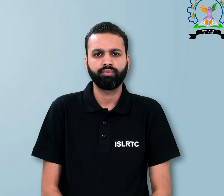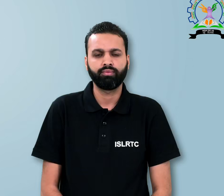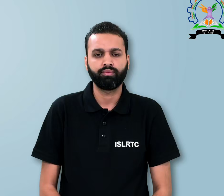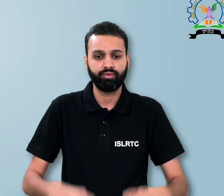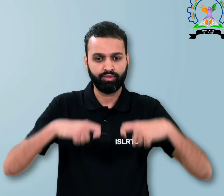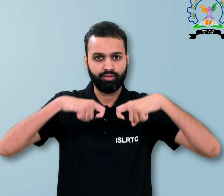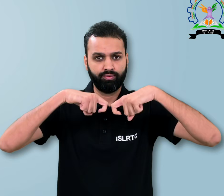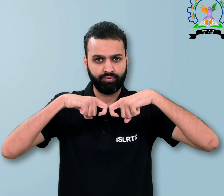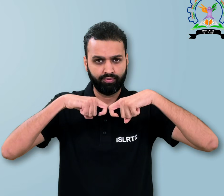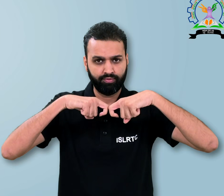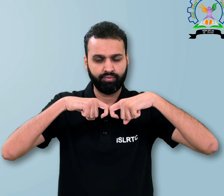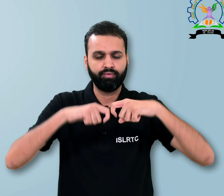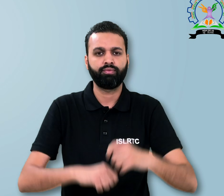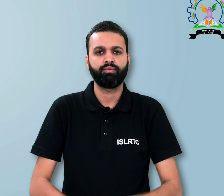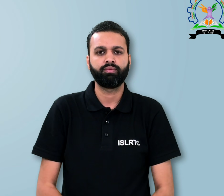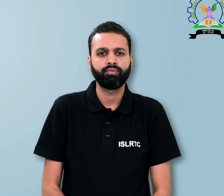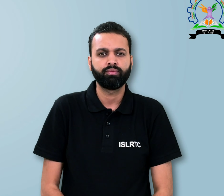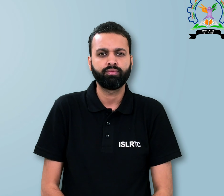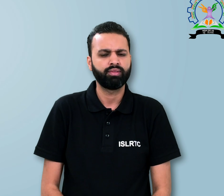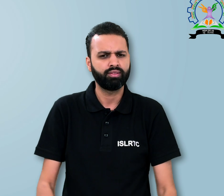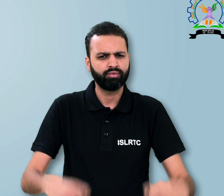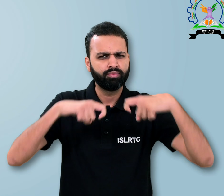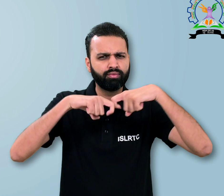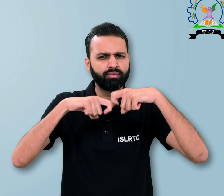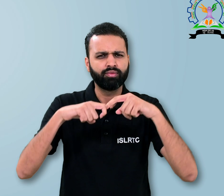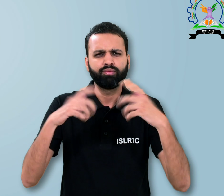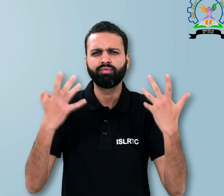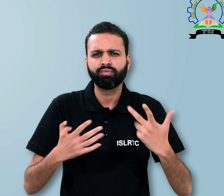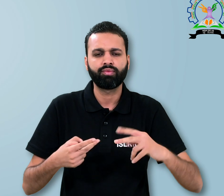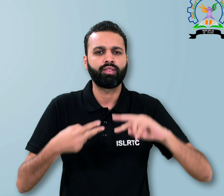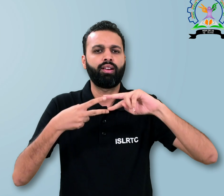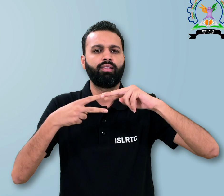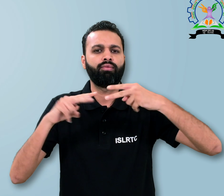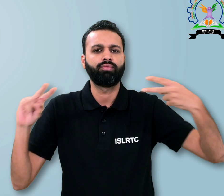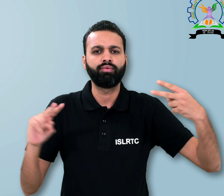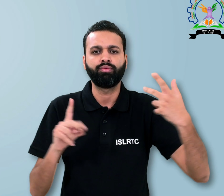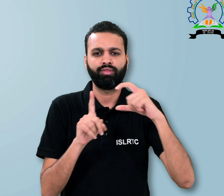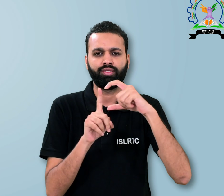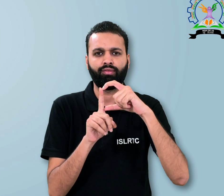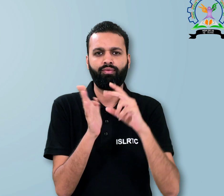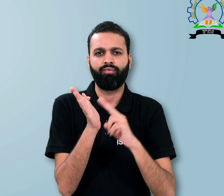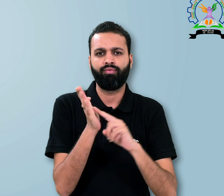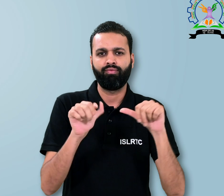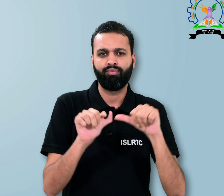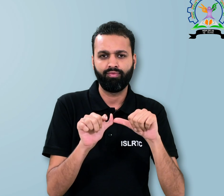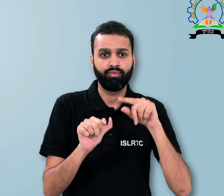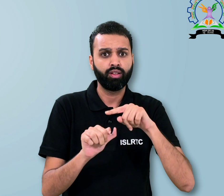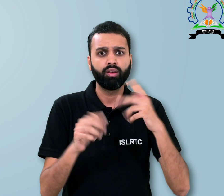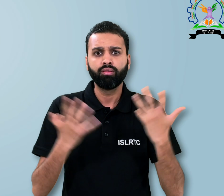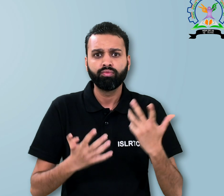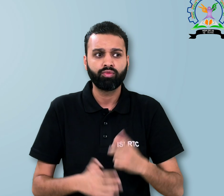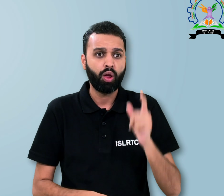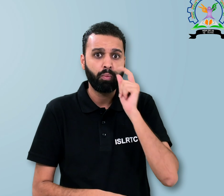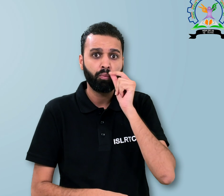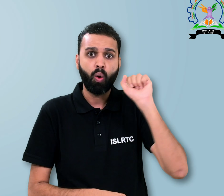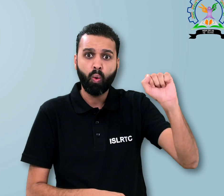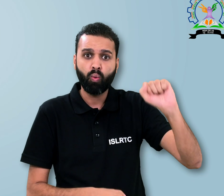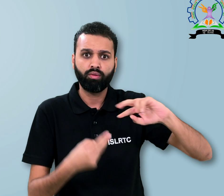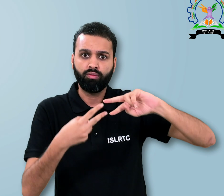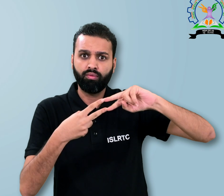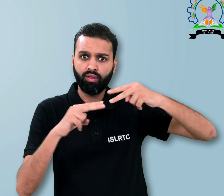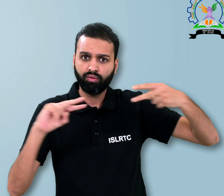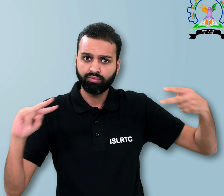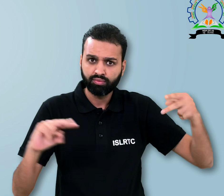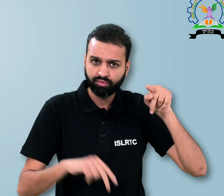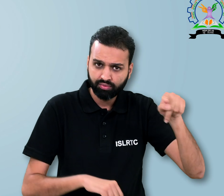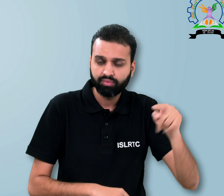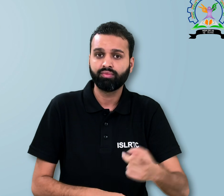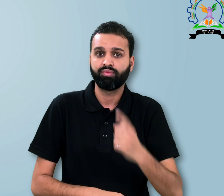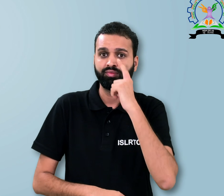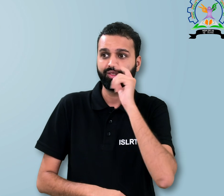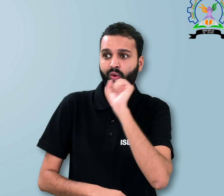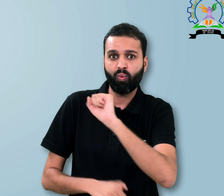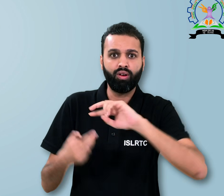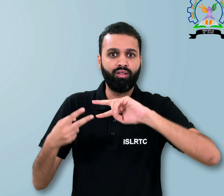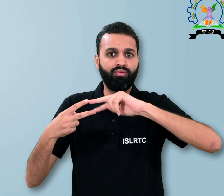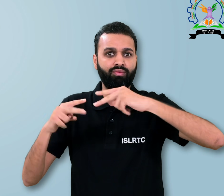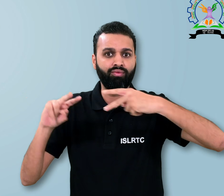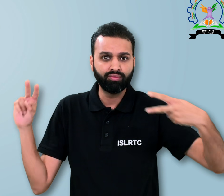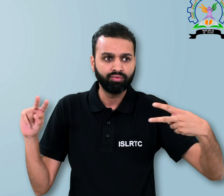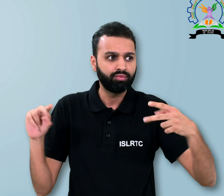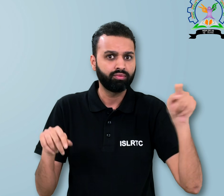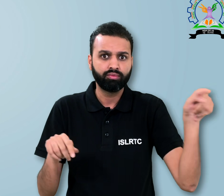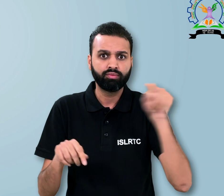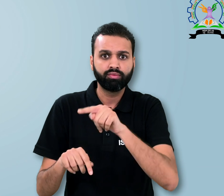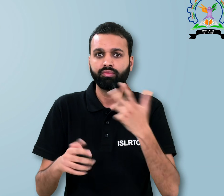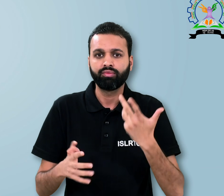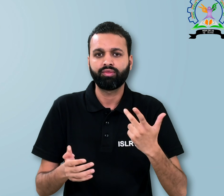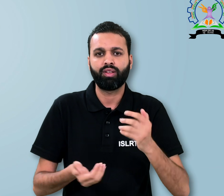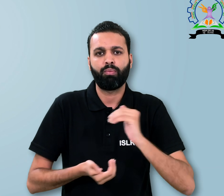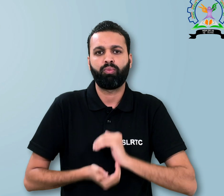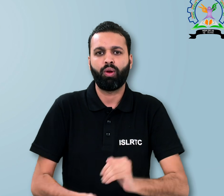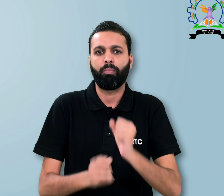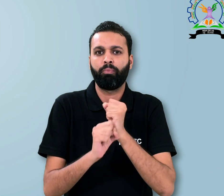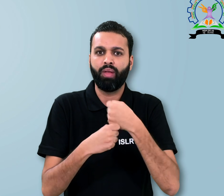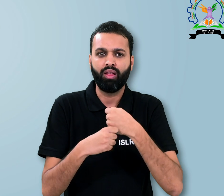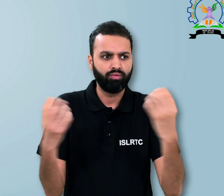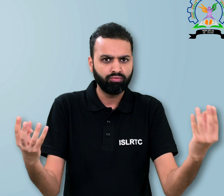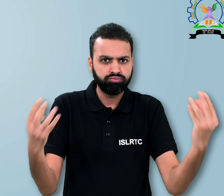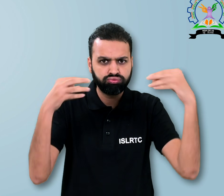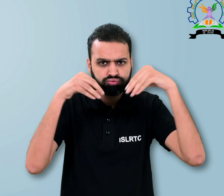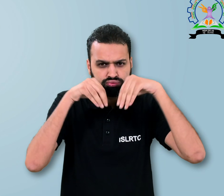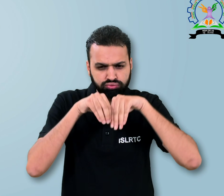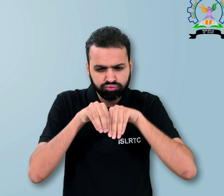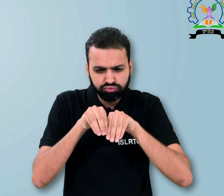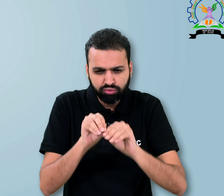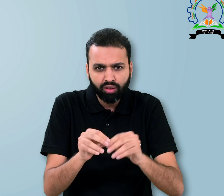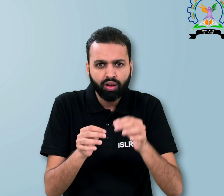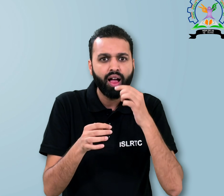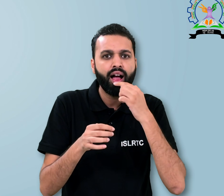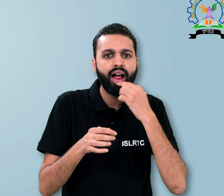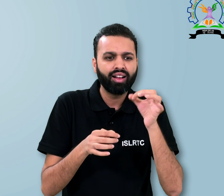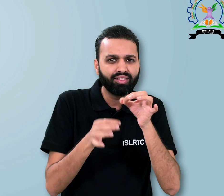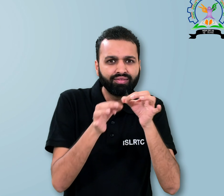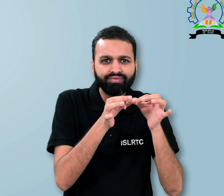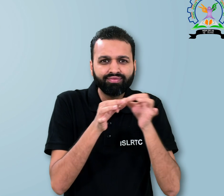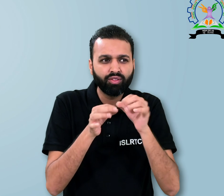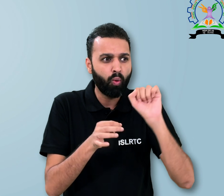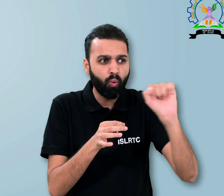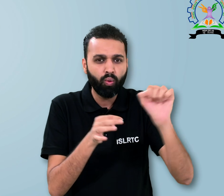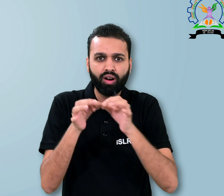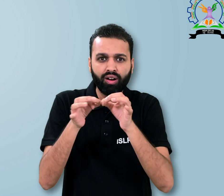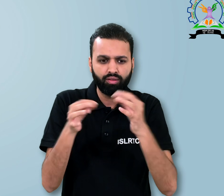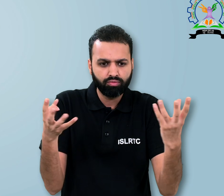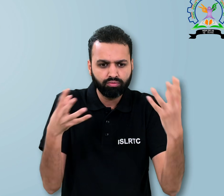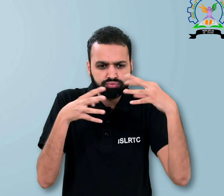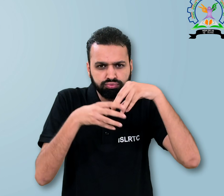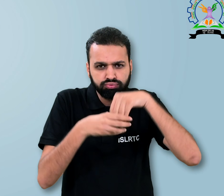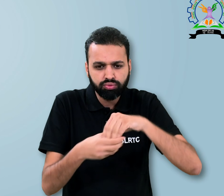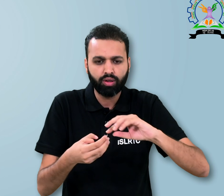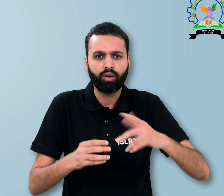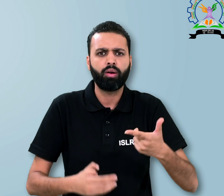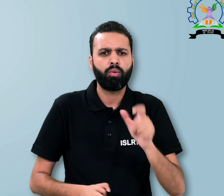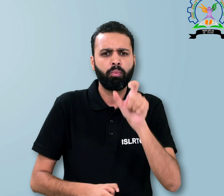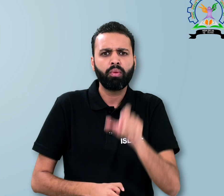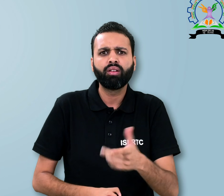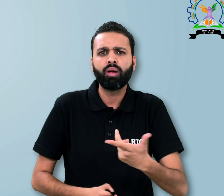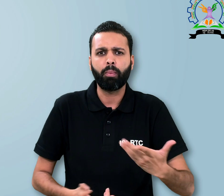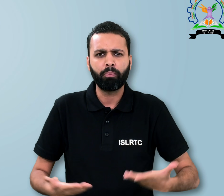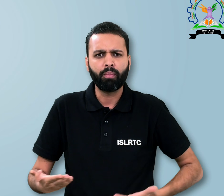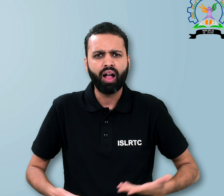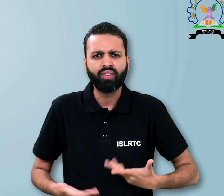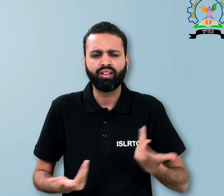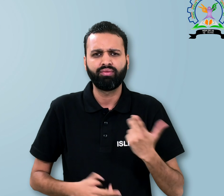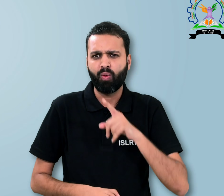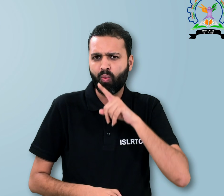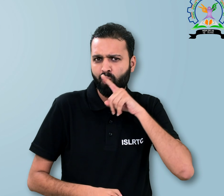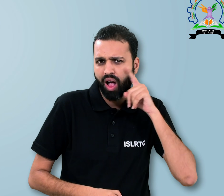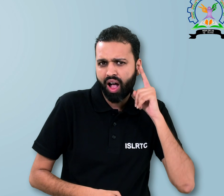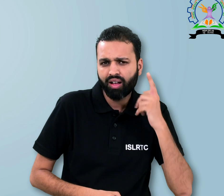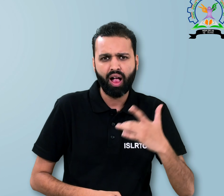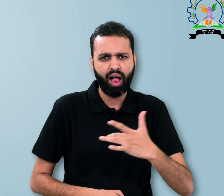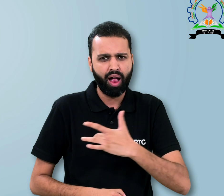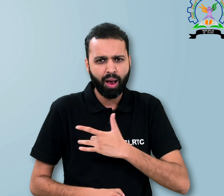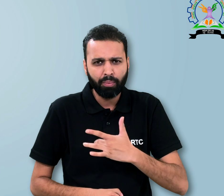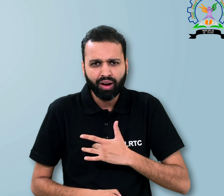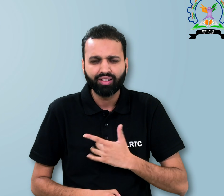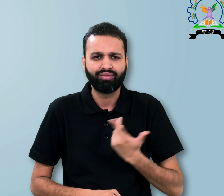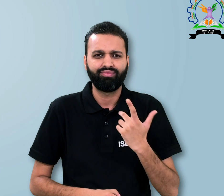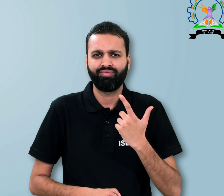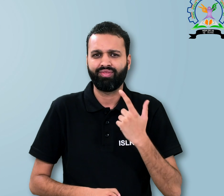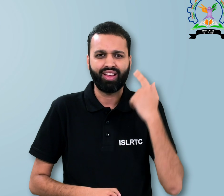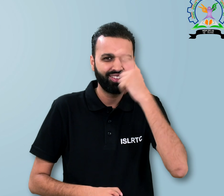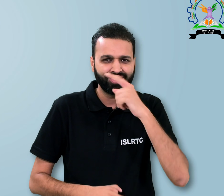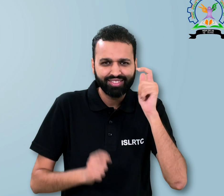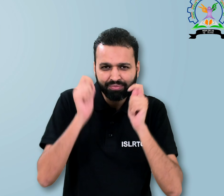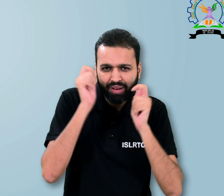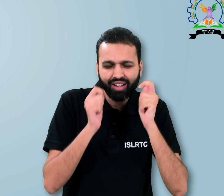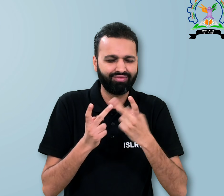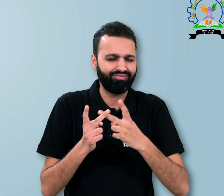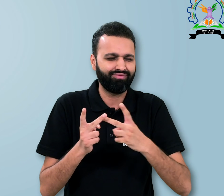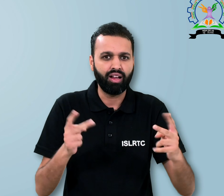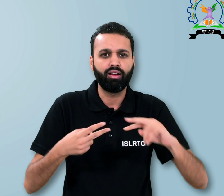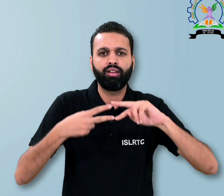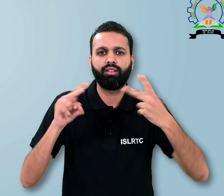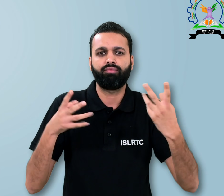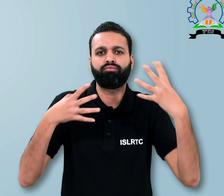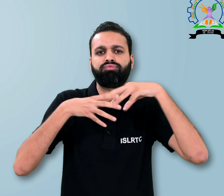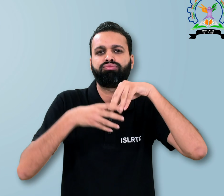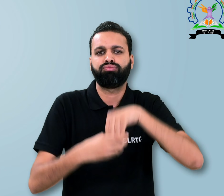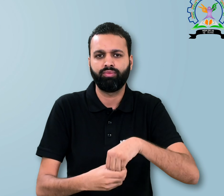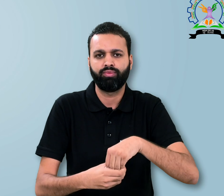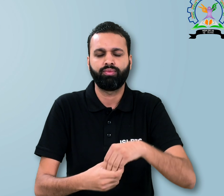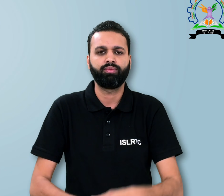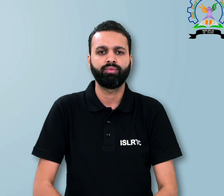Chromosome A chromosome is a DNA molecule that consists of a part or all of the genetic material of an organism.